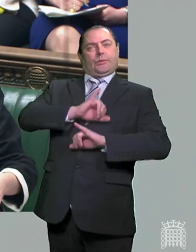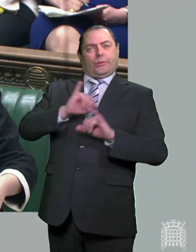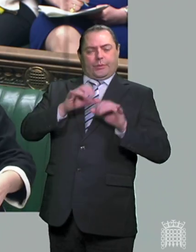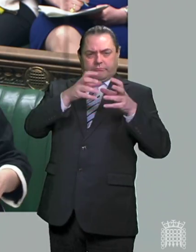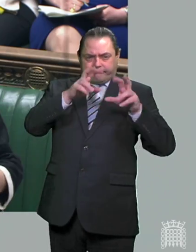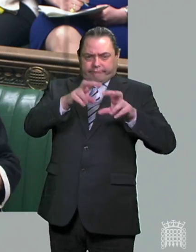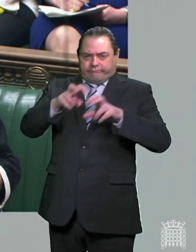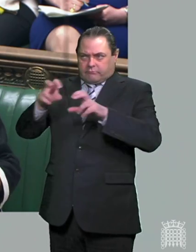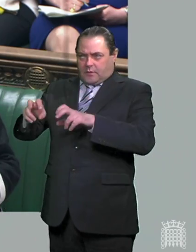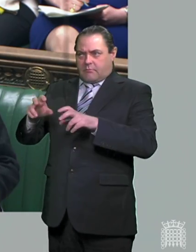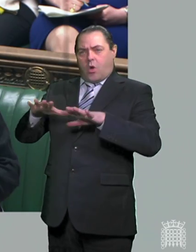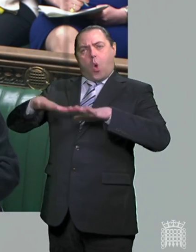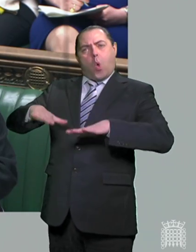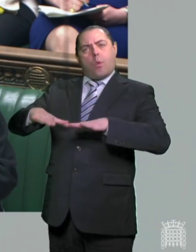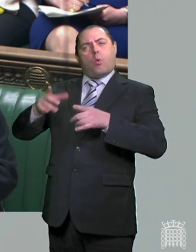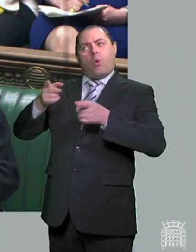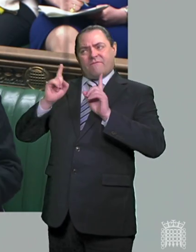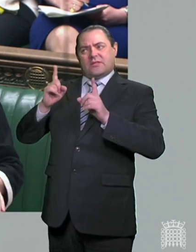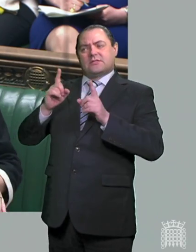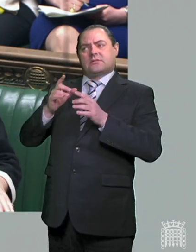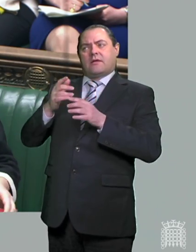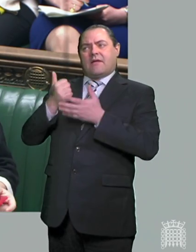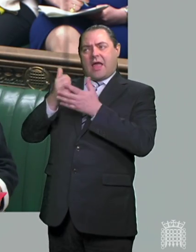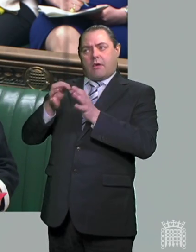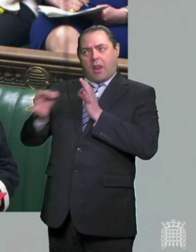The Home Office is also working to set up helplines for men.